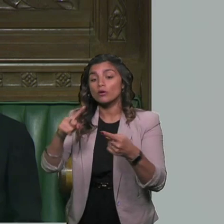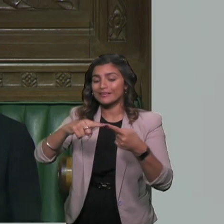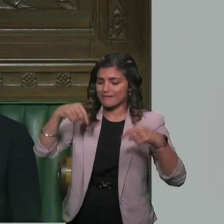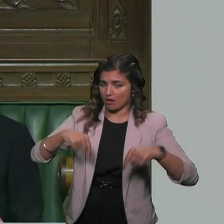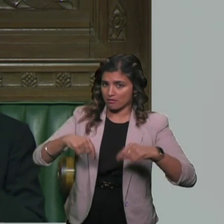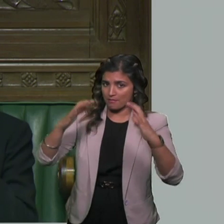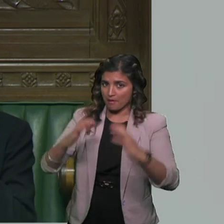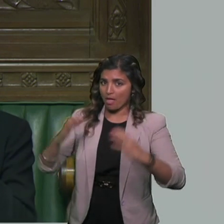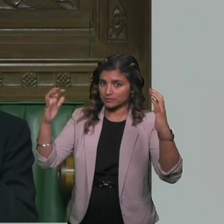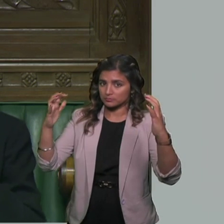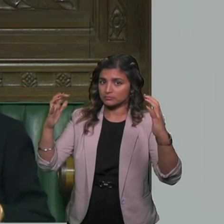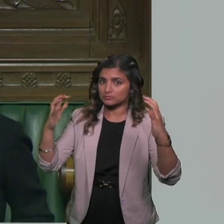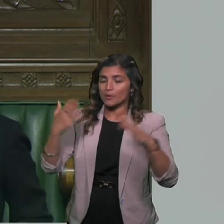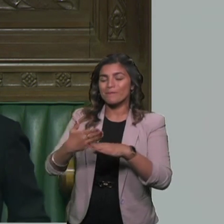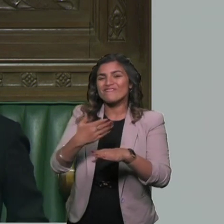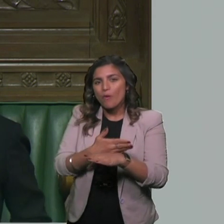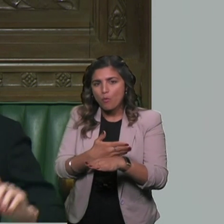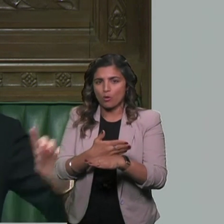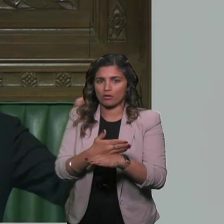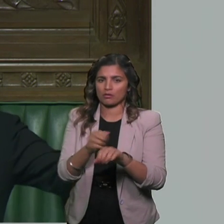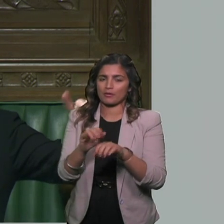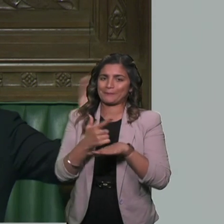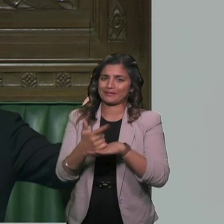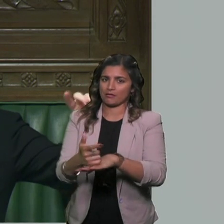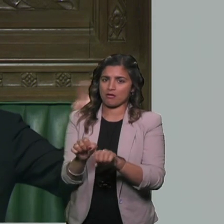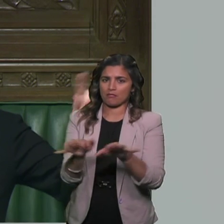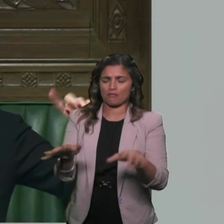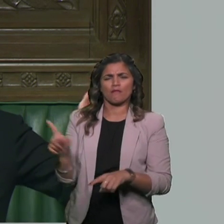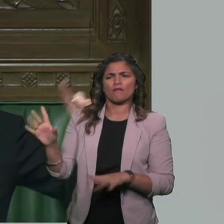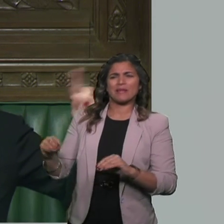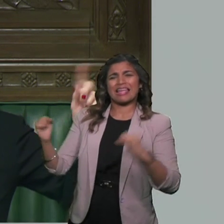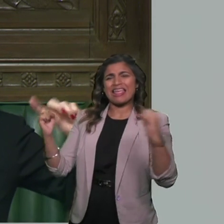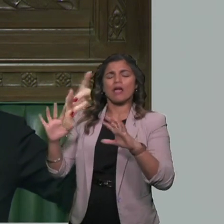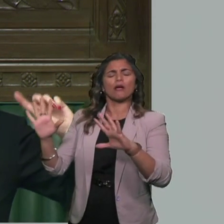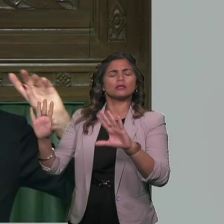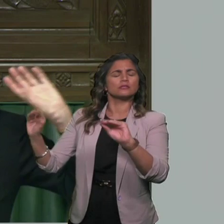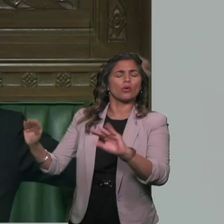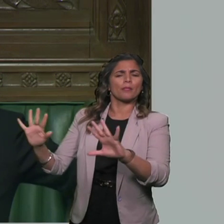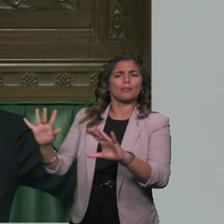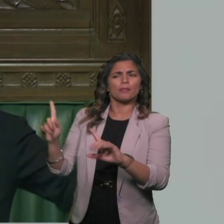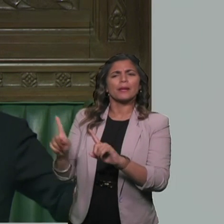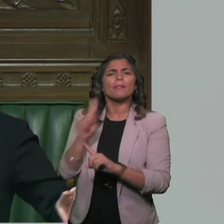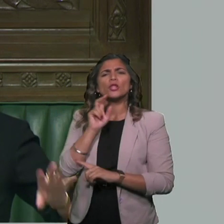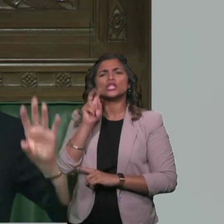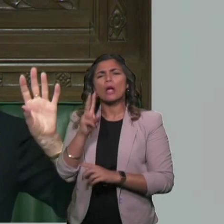There should not be shouts of “Resign” from Opposition Members.